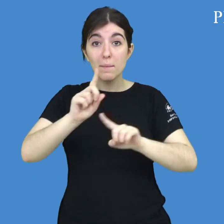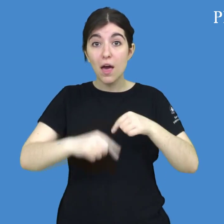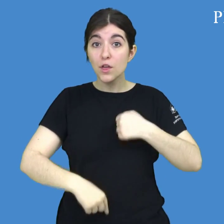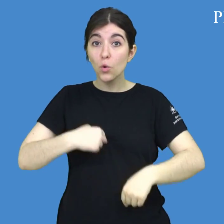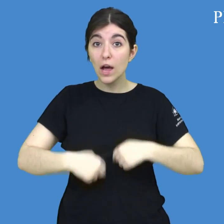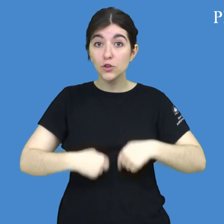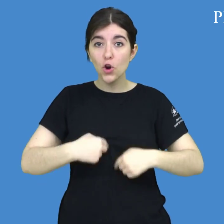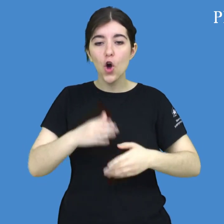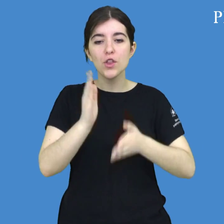circulación